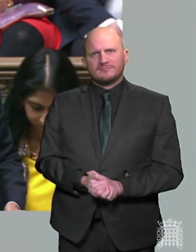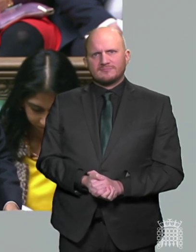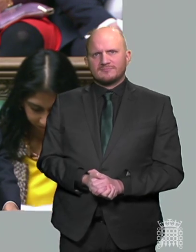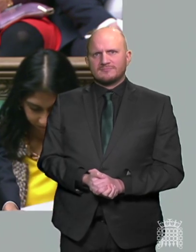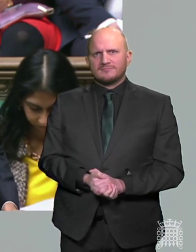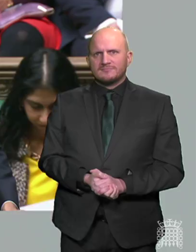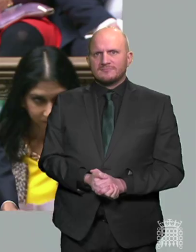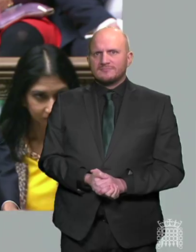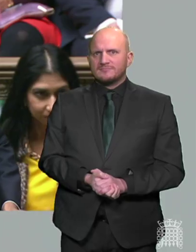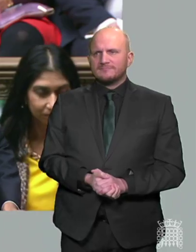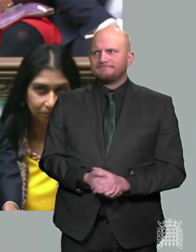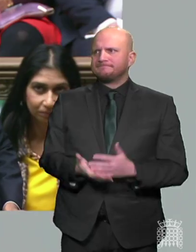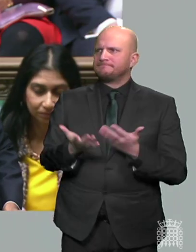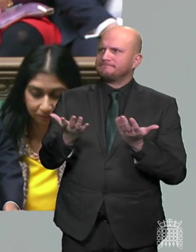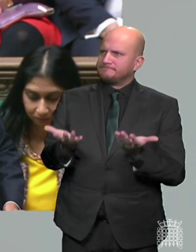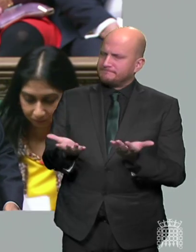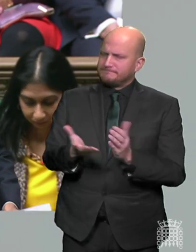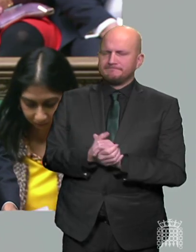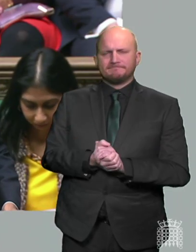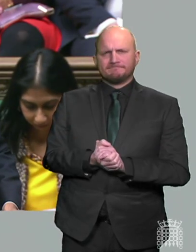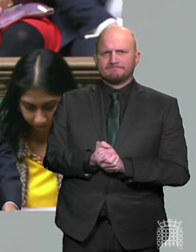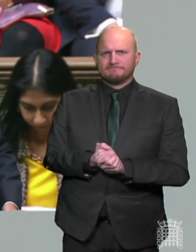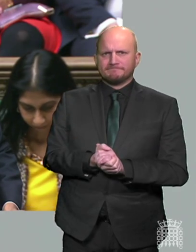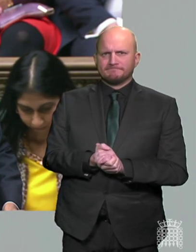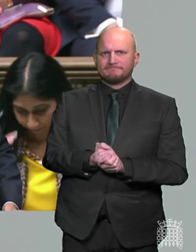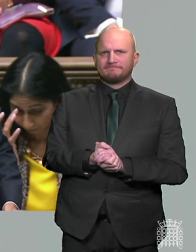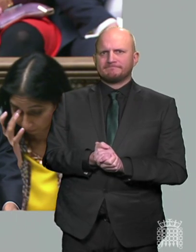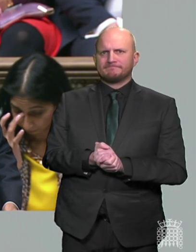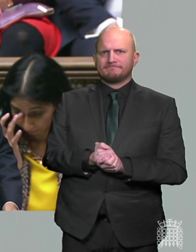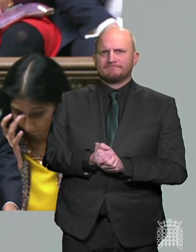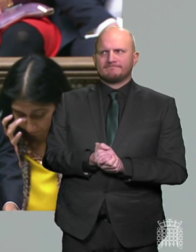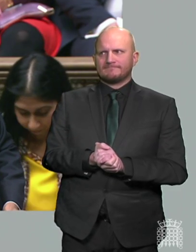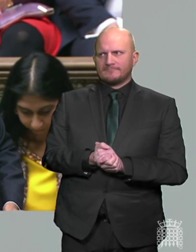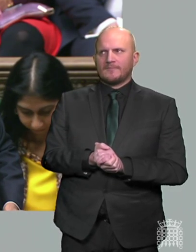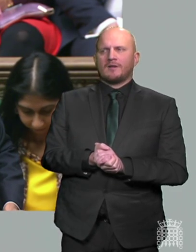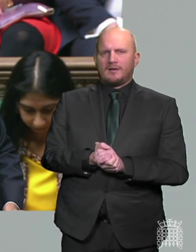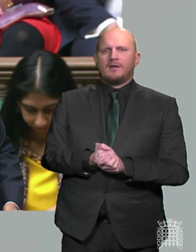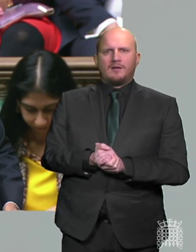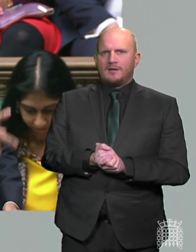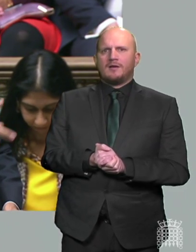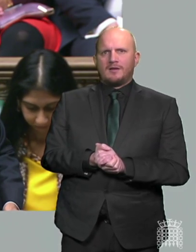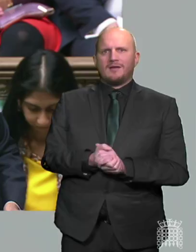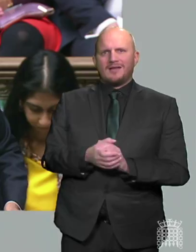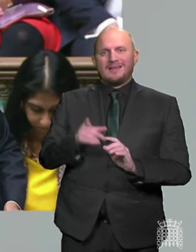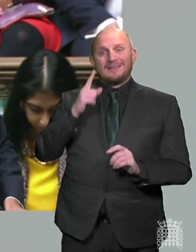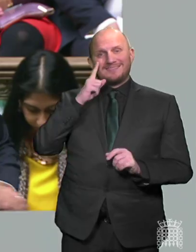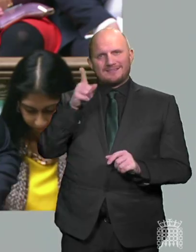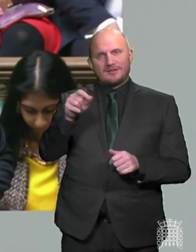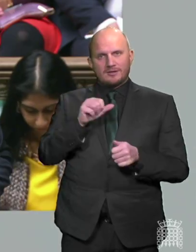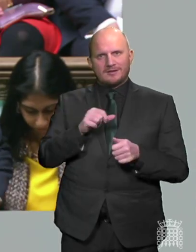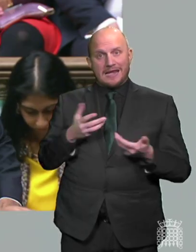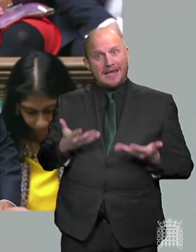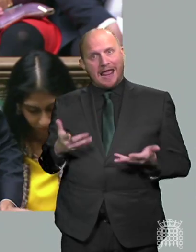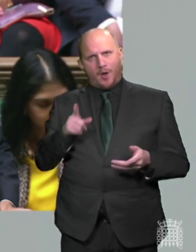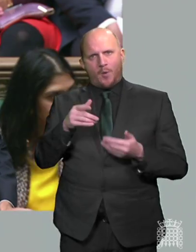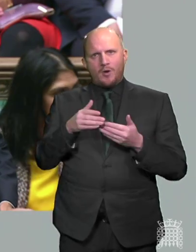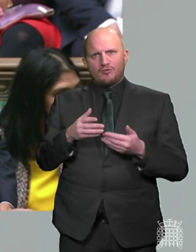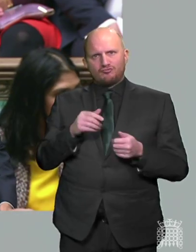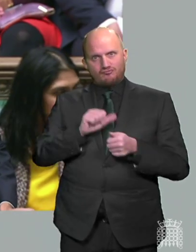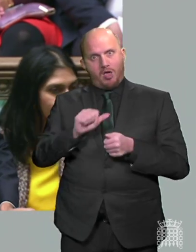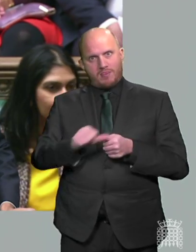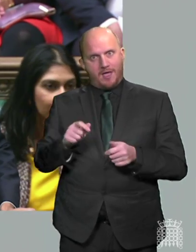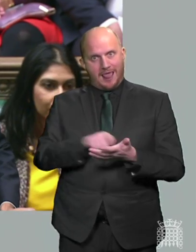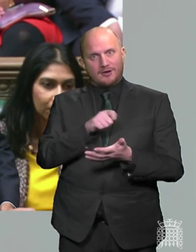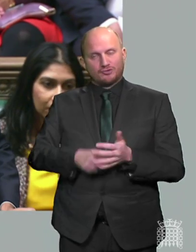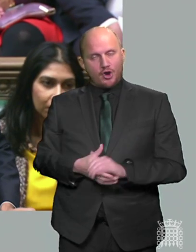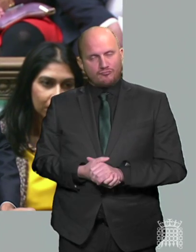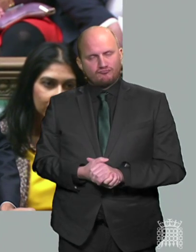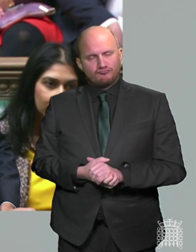Labour Members are happier with that than they were earlier.